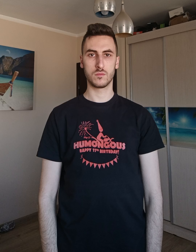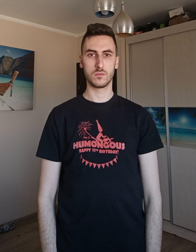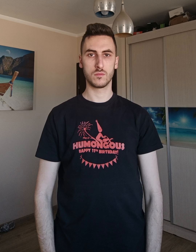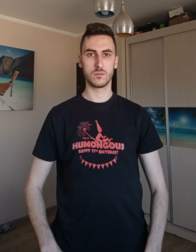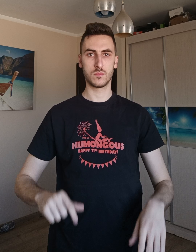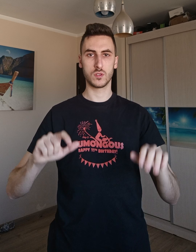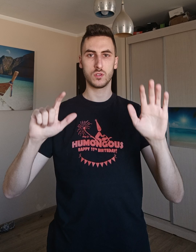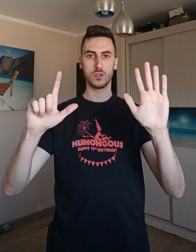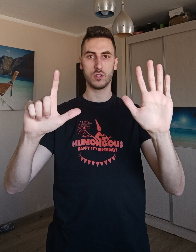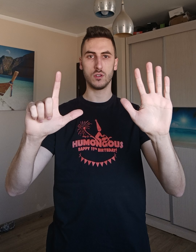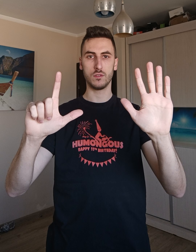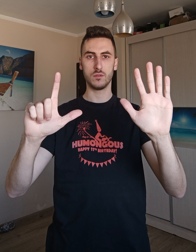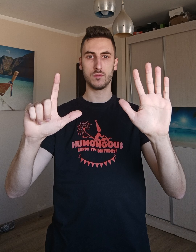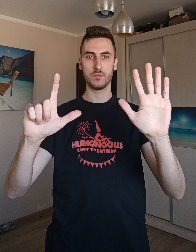שבע